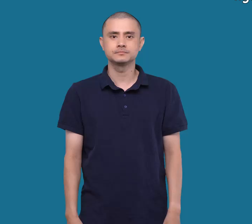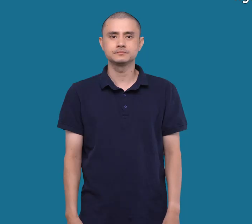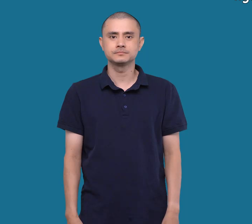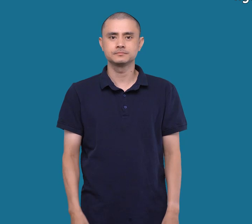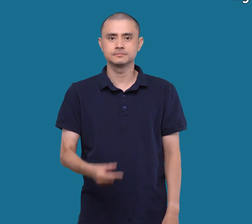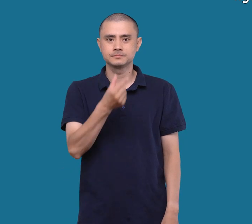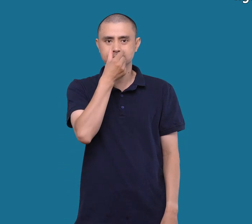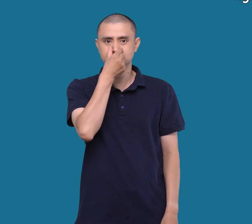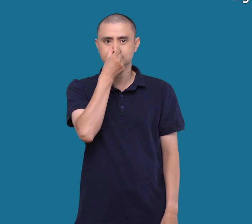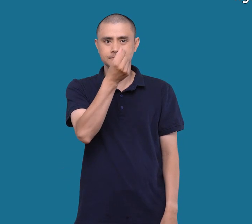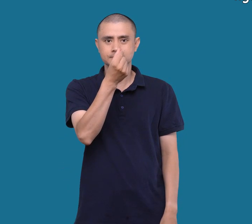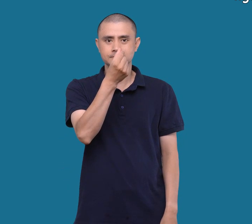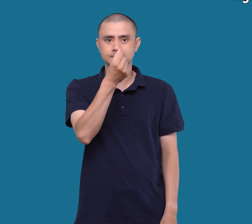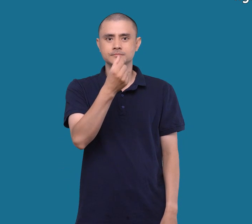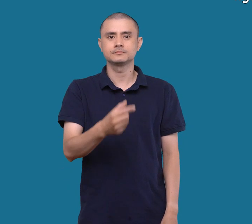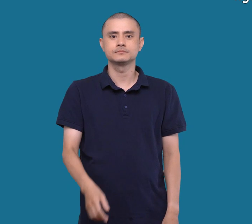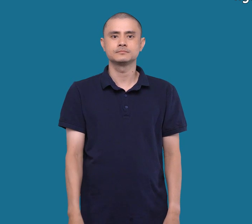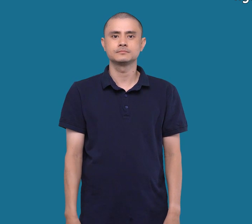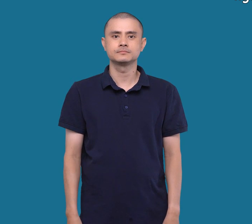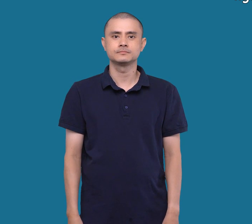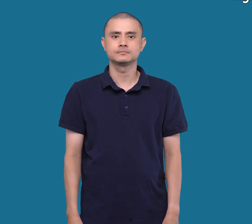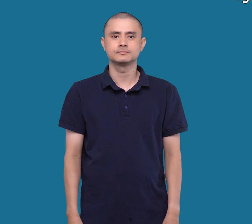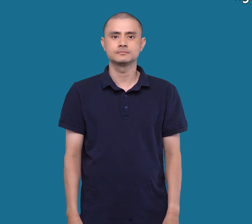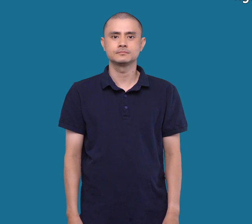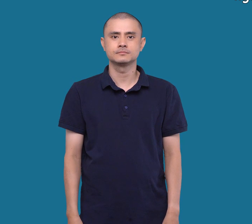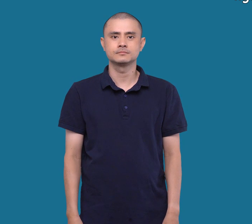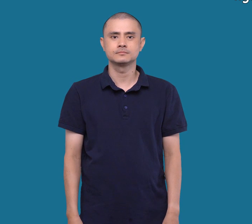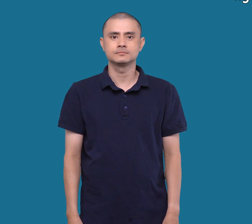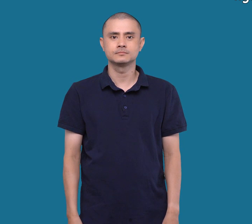người nước ngoài